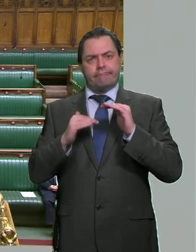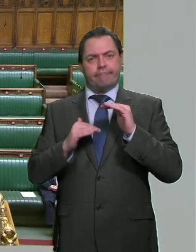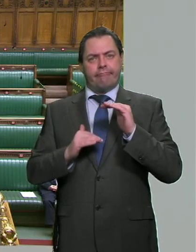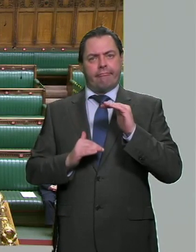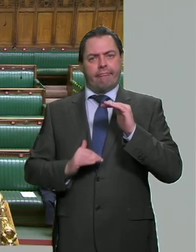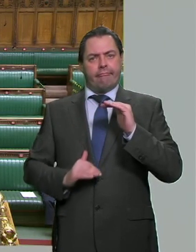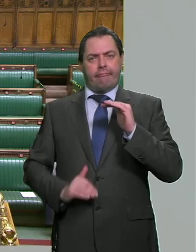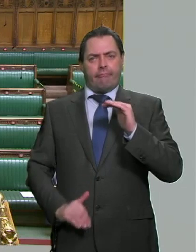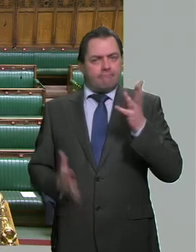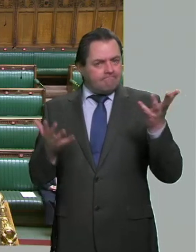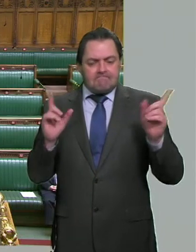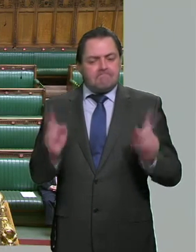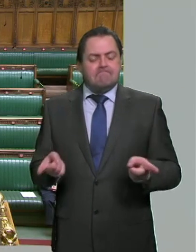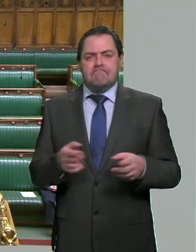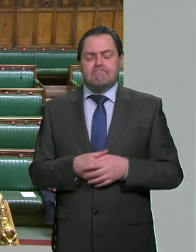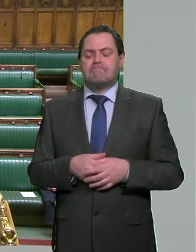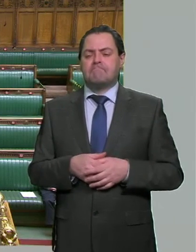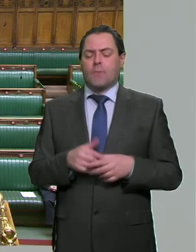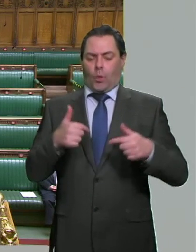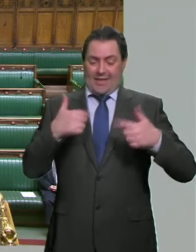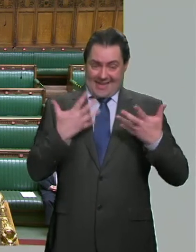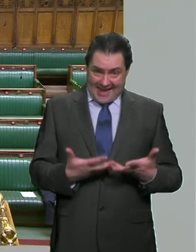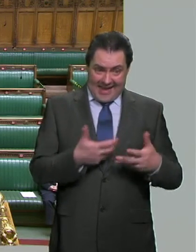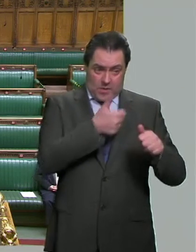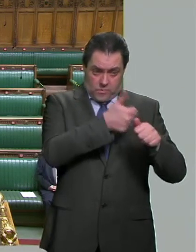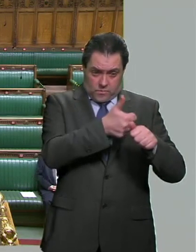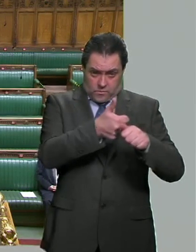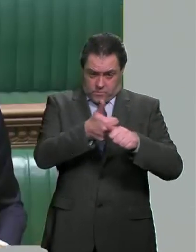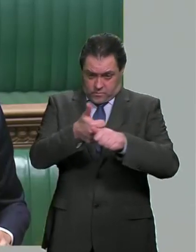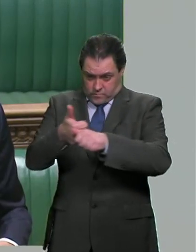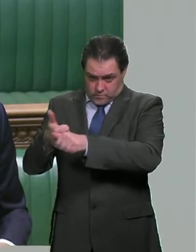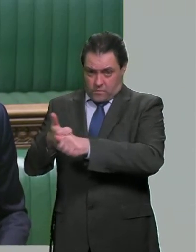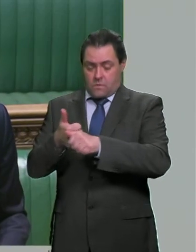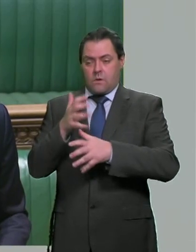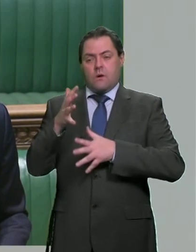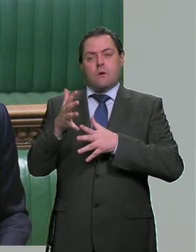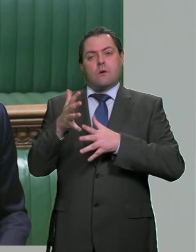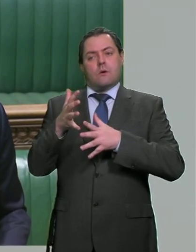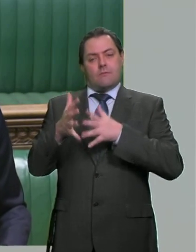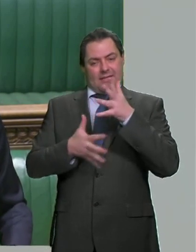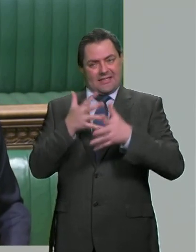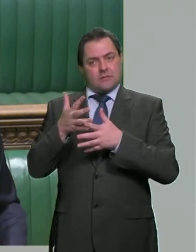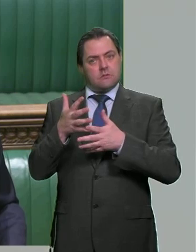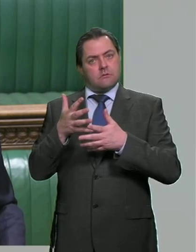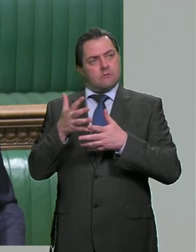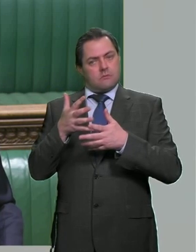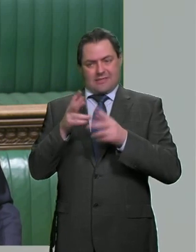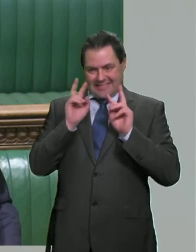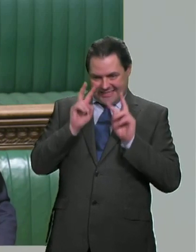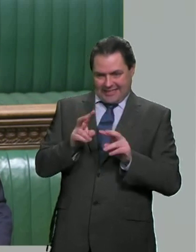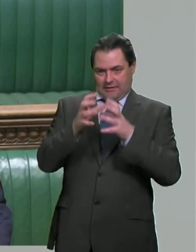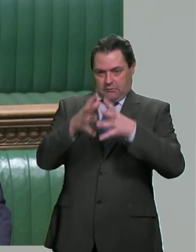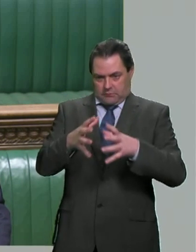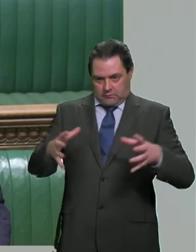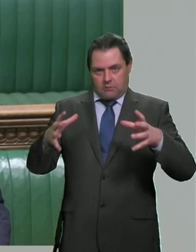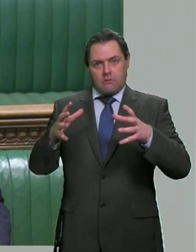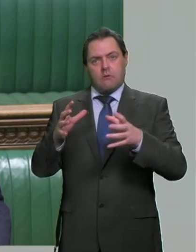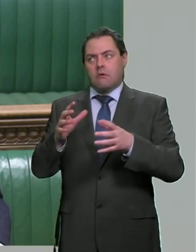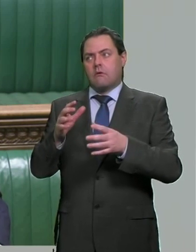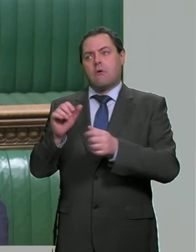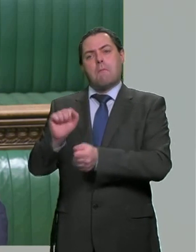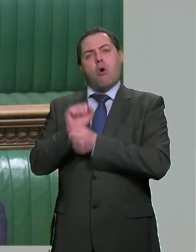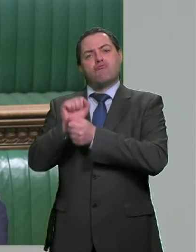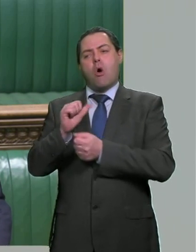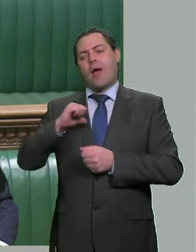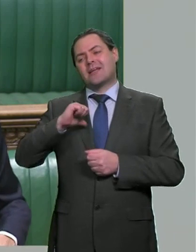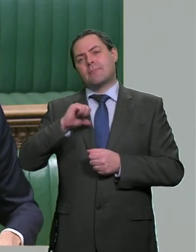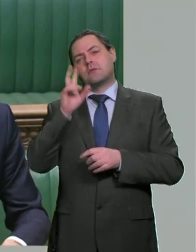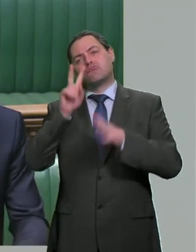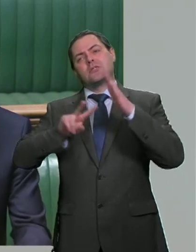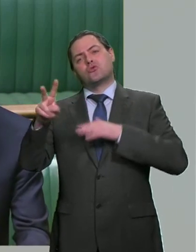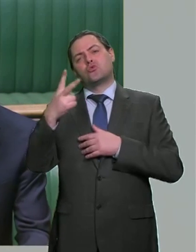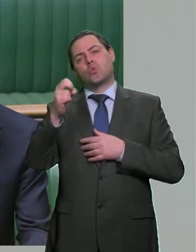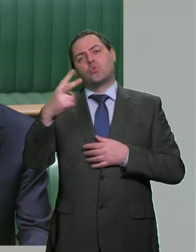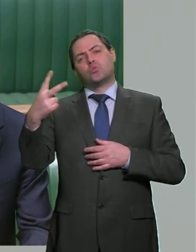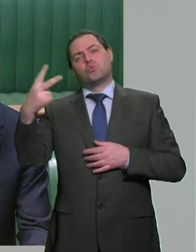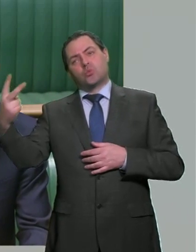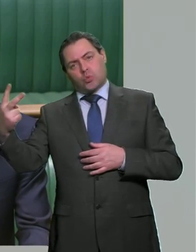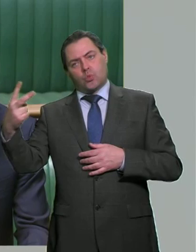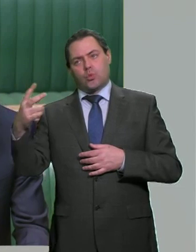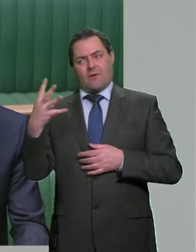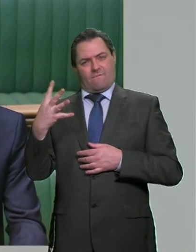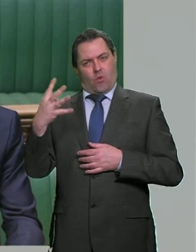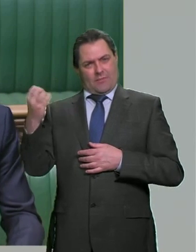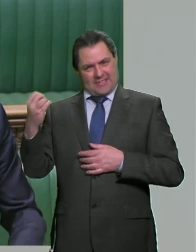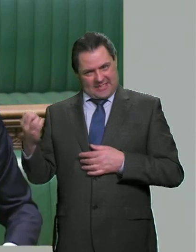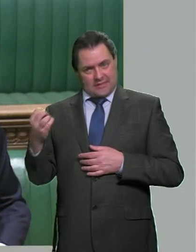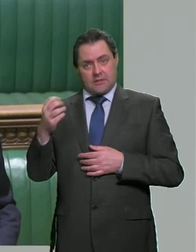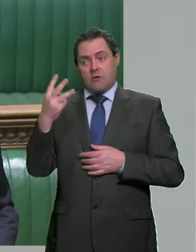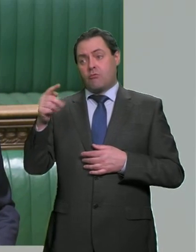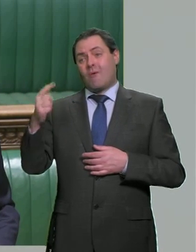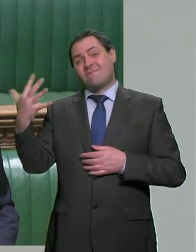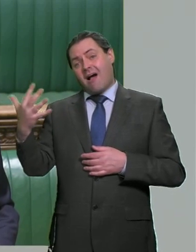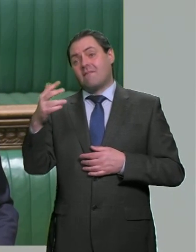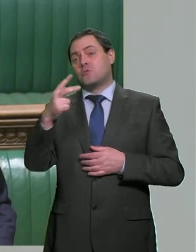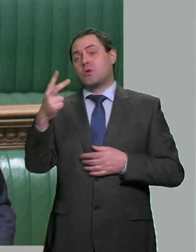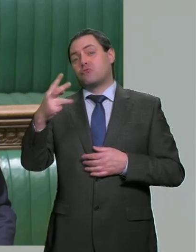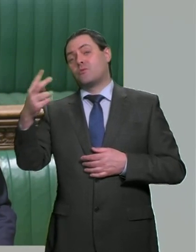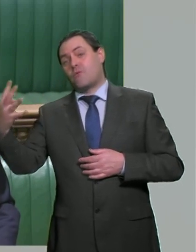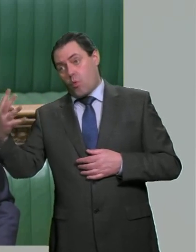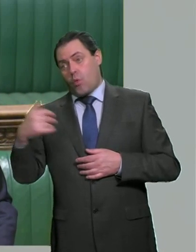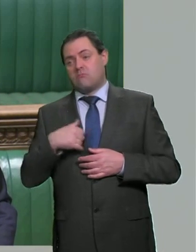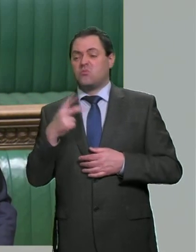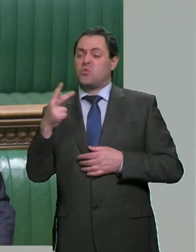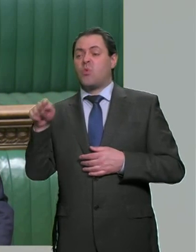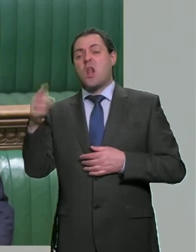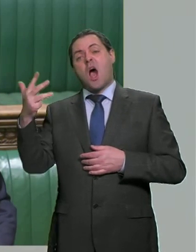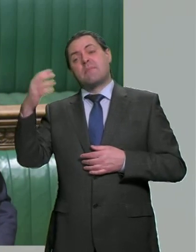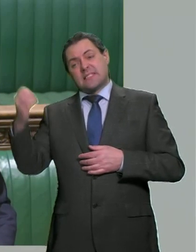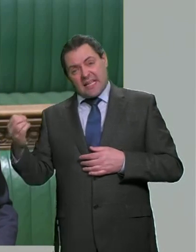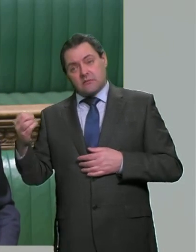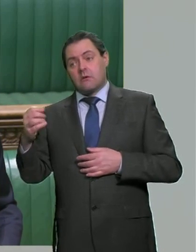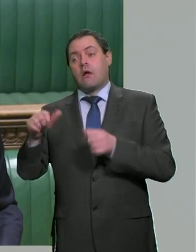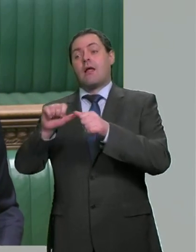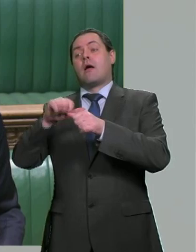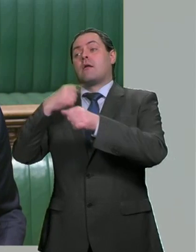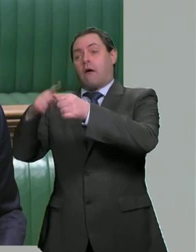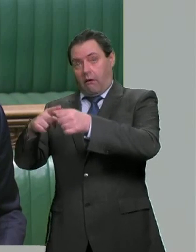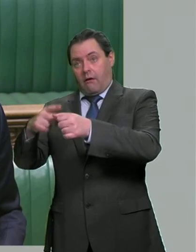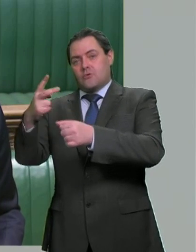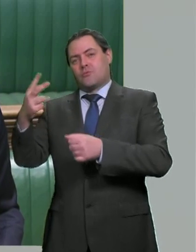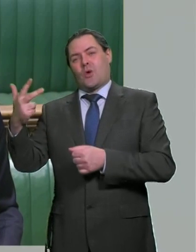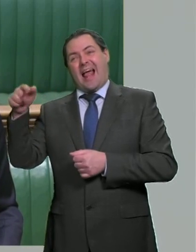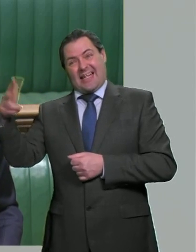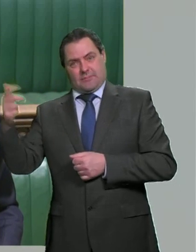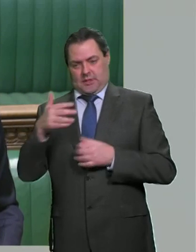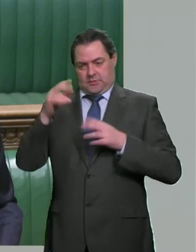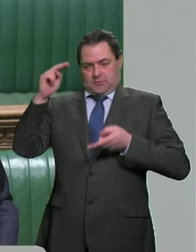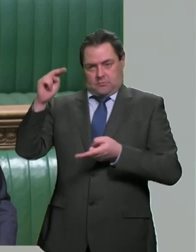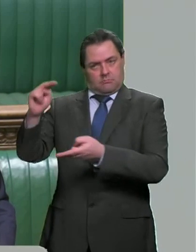Instead, because of the steps I am taking today, borrowing falls to 4.5% of GDP in 2022-23, 3.5% in 2023-24 and then 2.9% and 2.8% in the following two years.